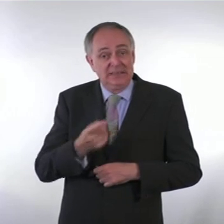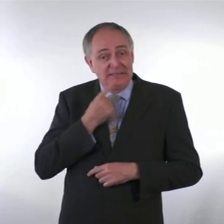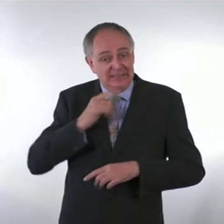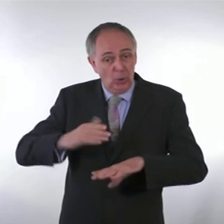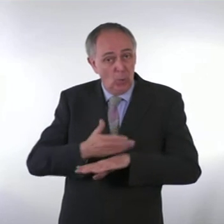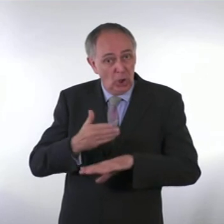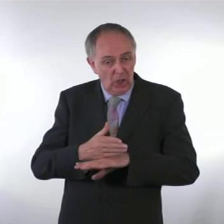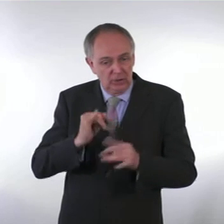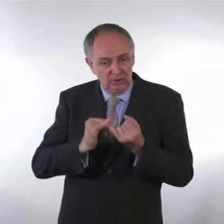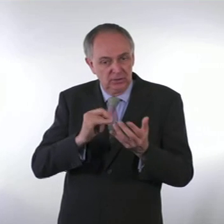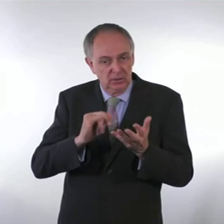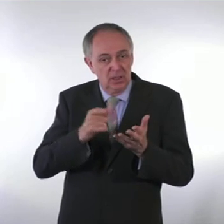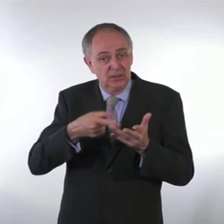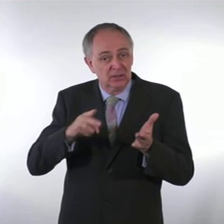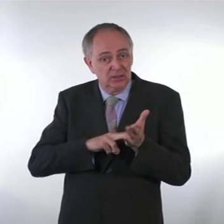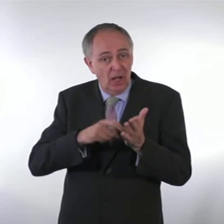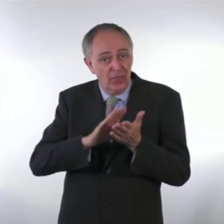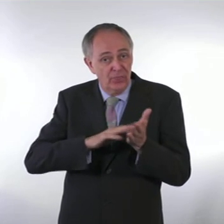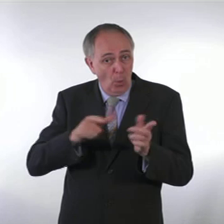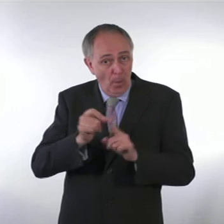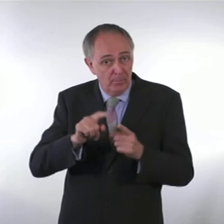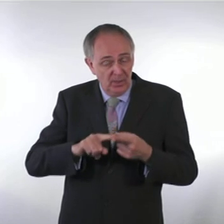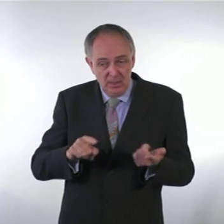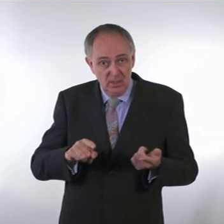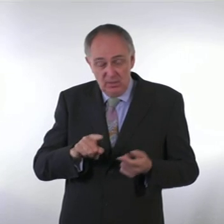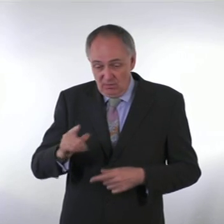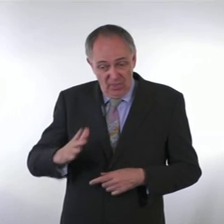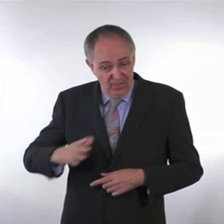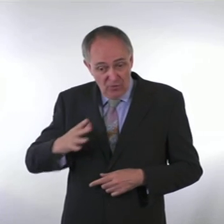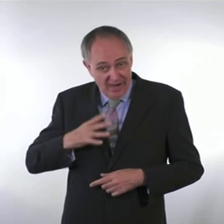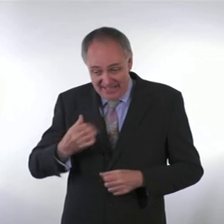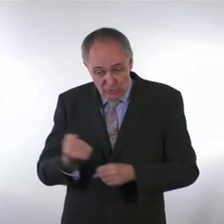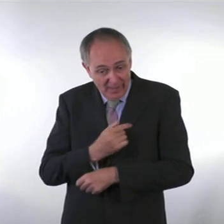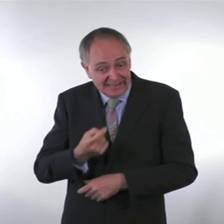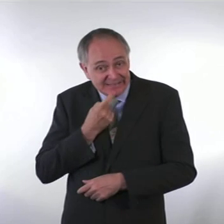Like steelmakers across this land, they stand ready to make steel for High Speed 2.